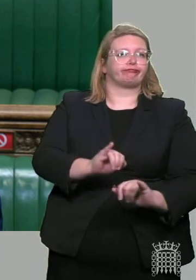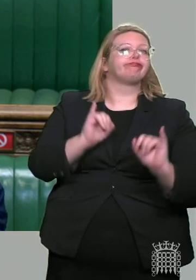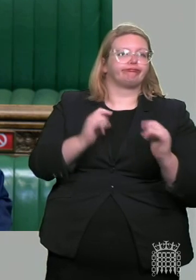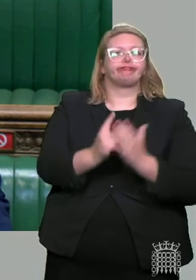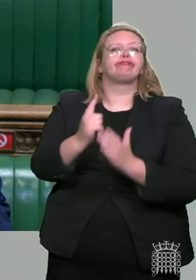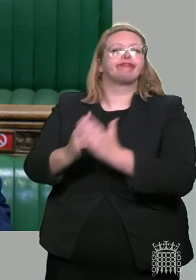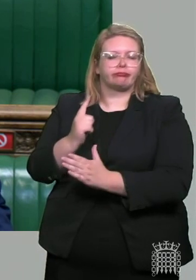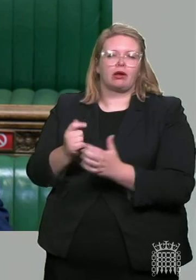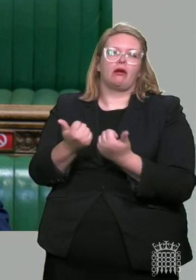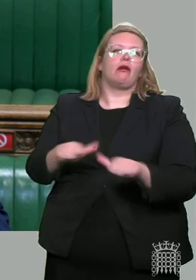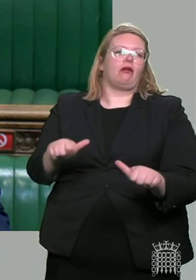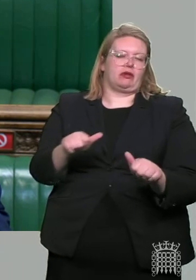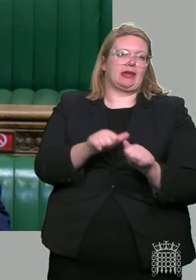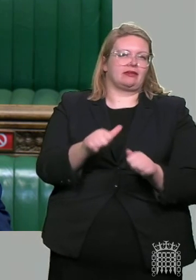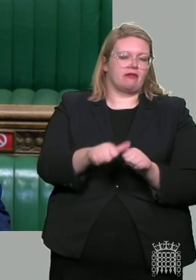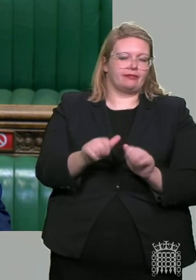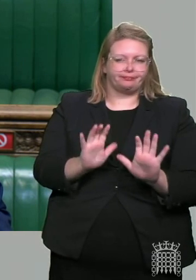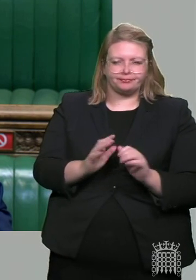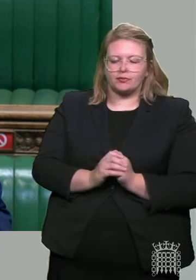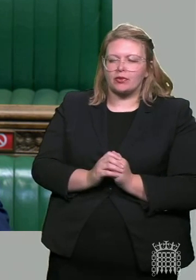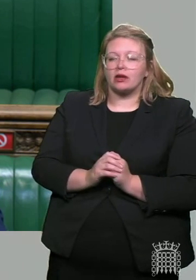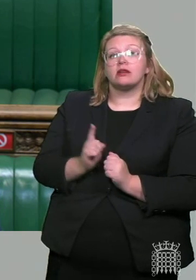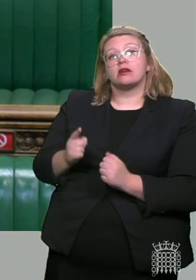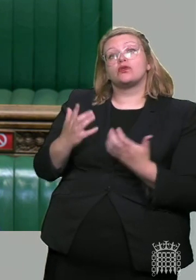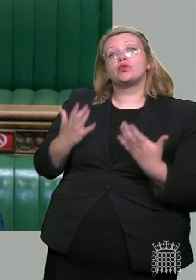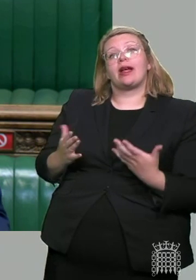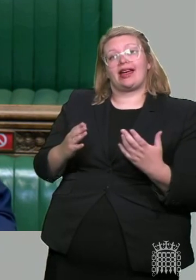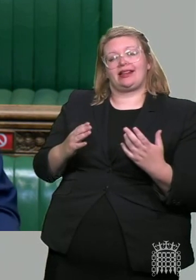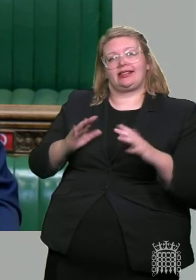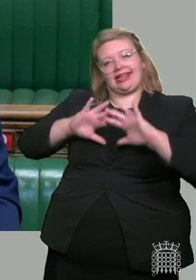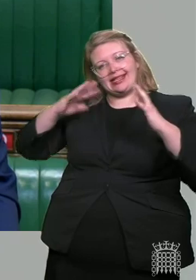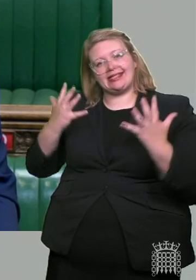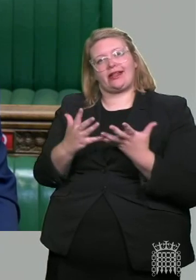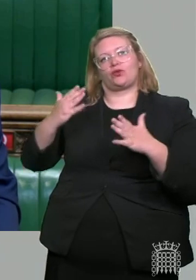Of course, today is International Workers Memorial Day.